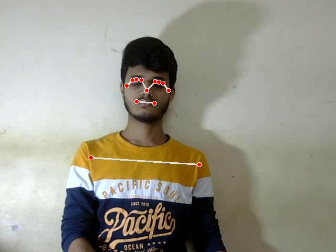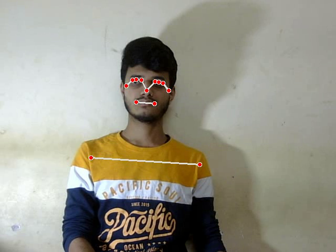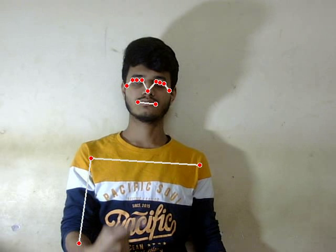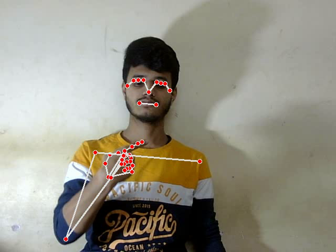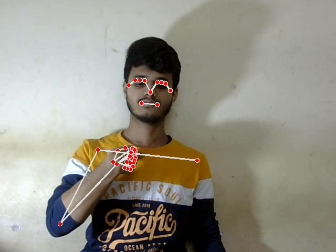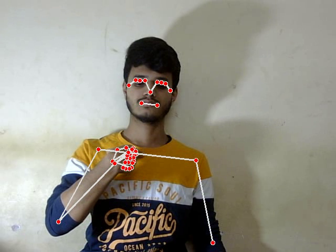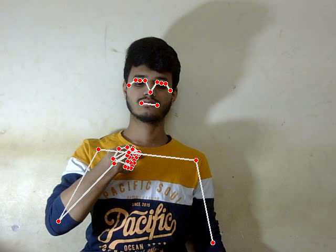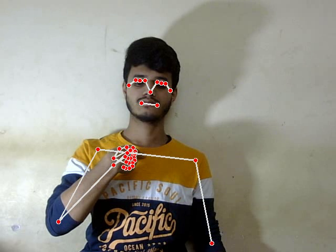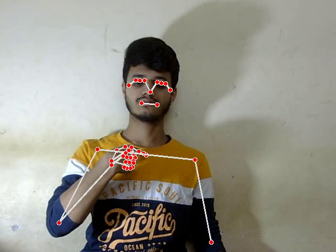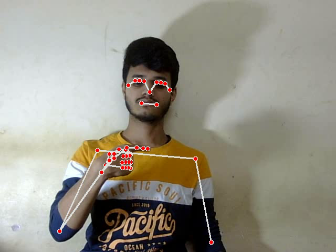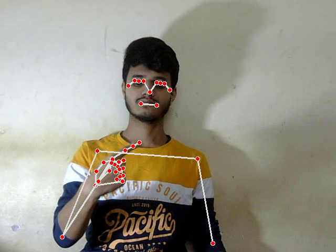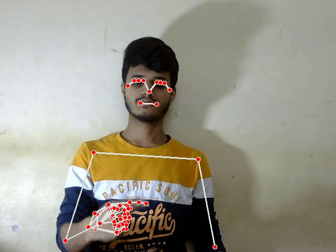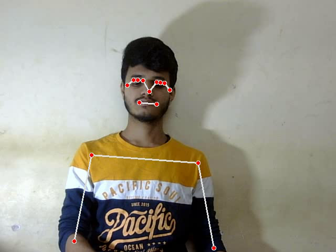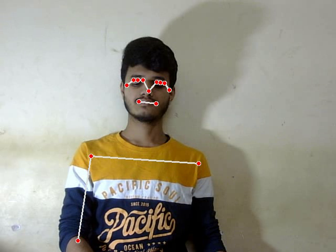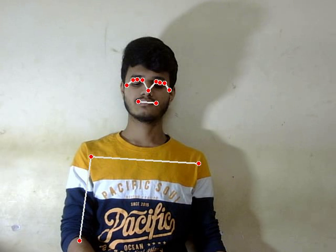I